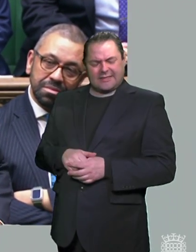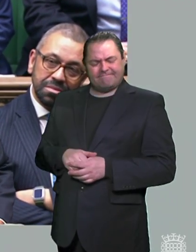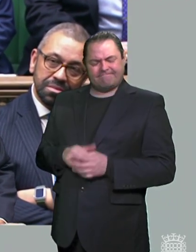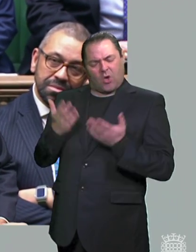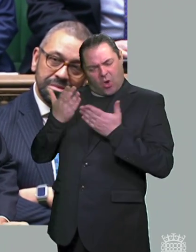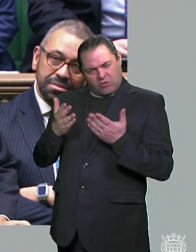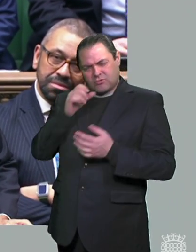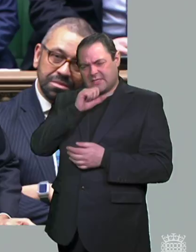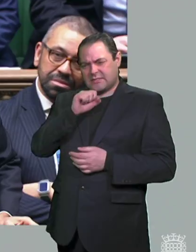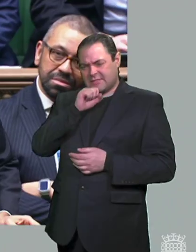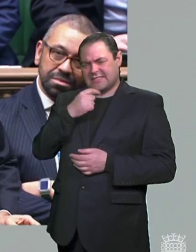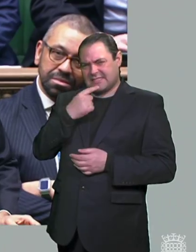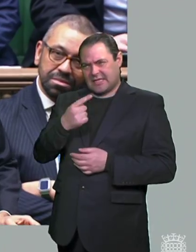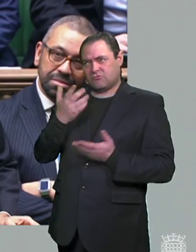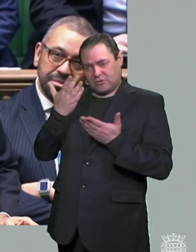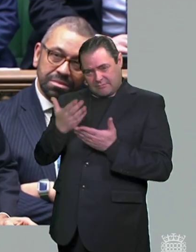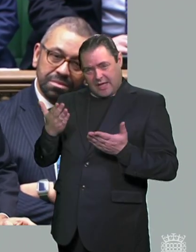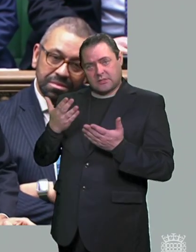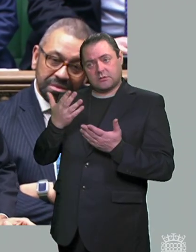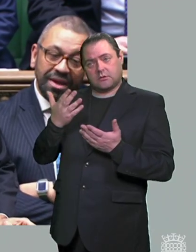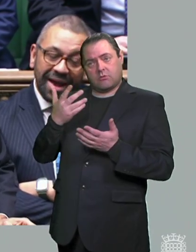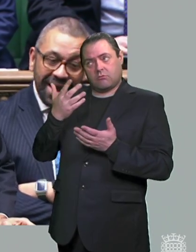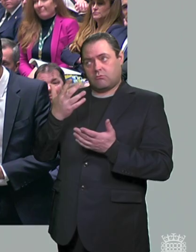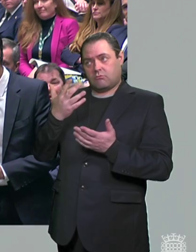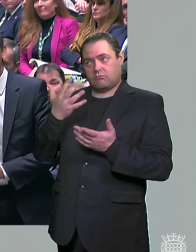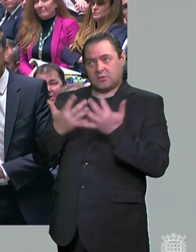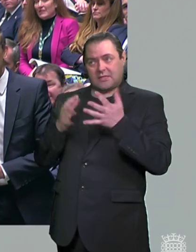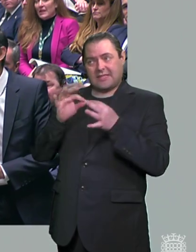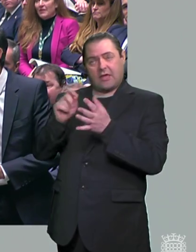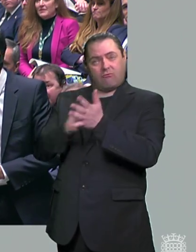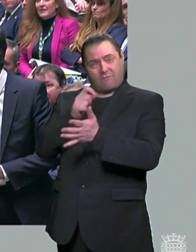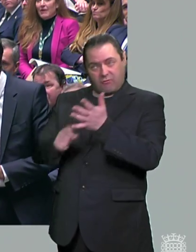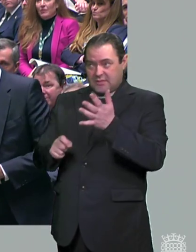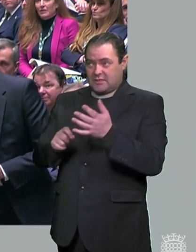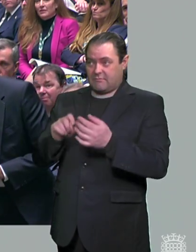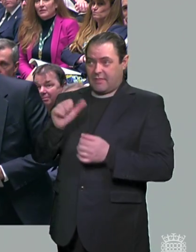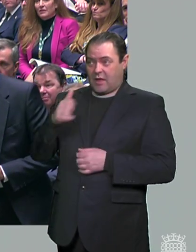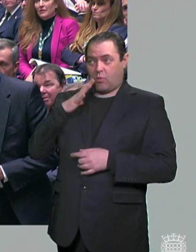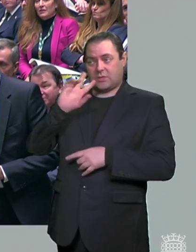On these questions, he said he would respect the result of the referendum, and then he promised to back a second one.